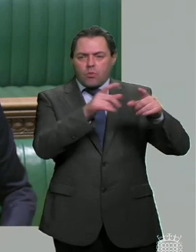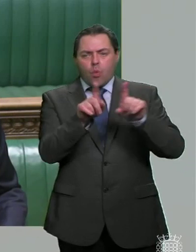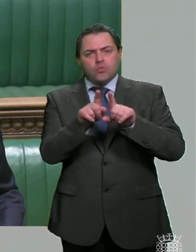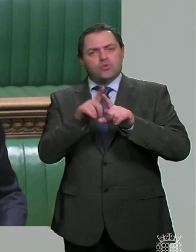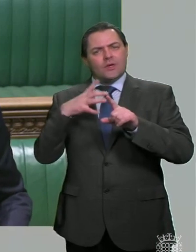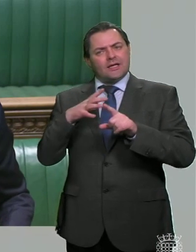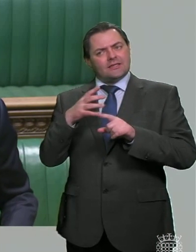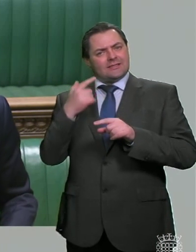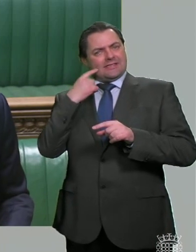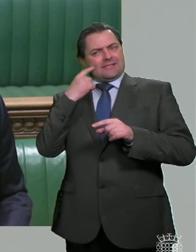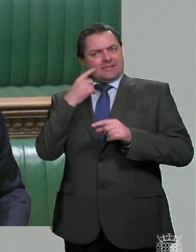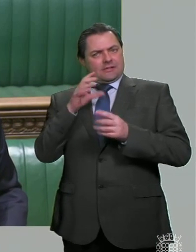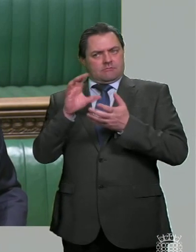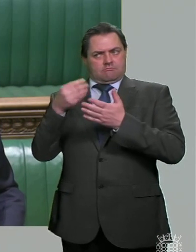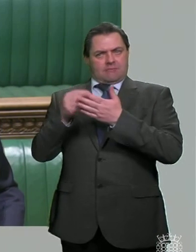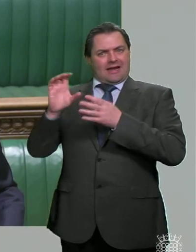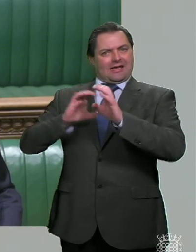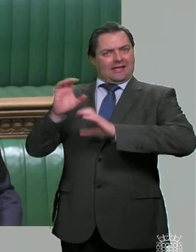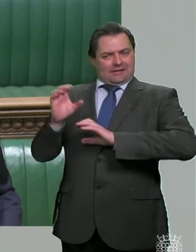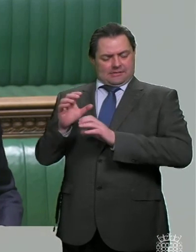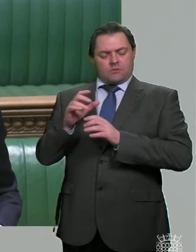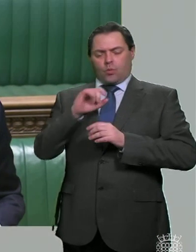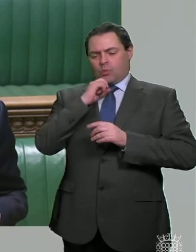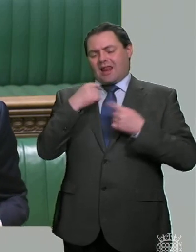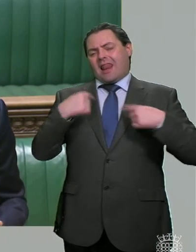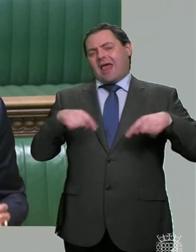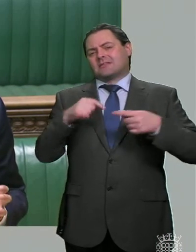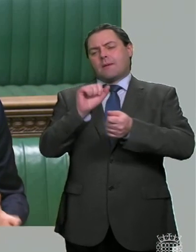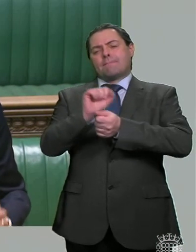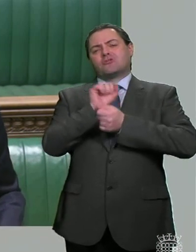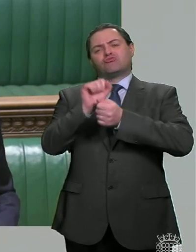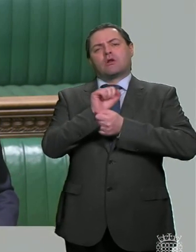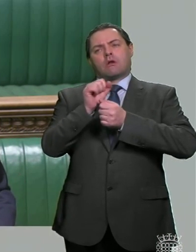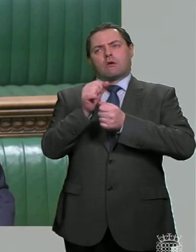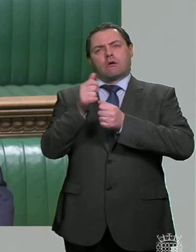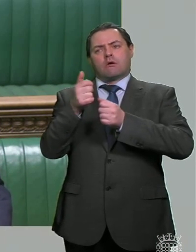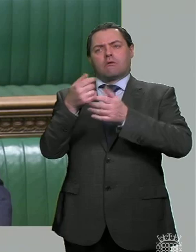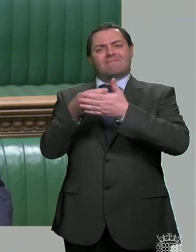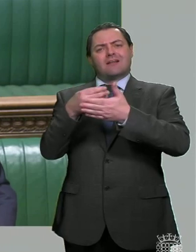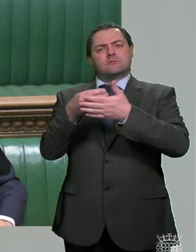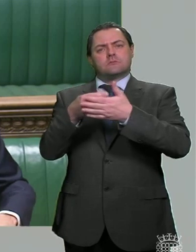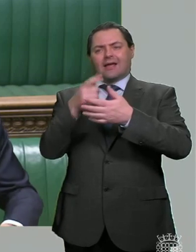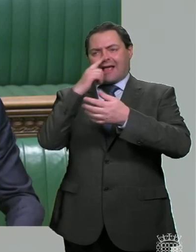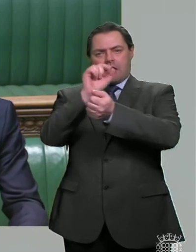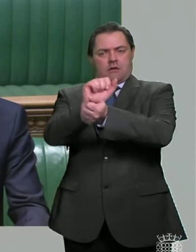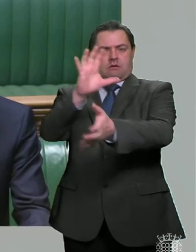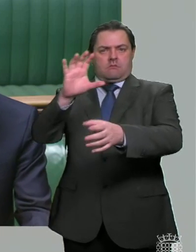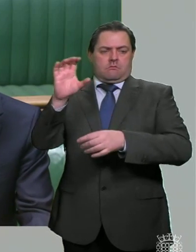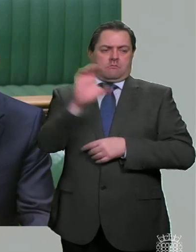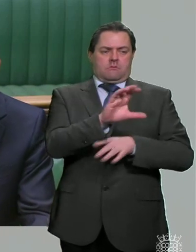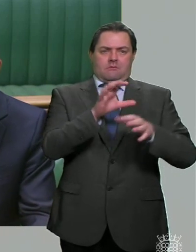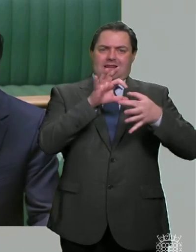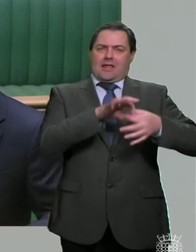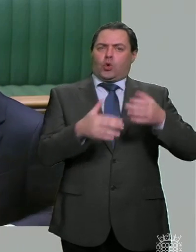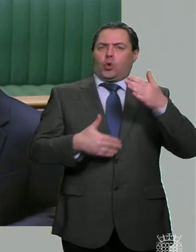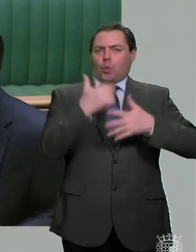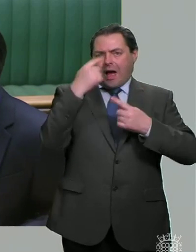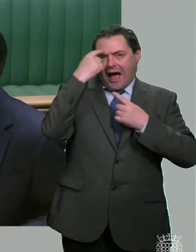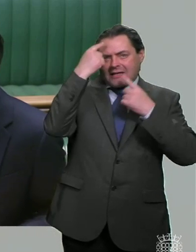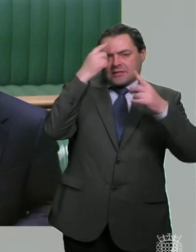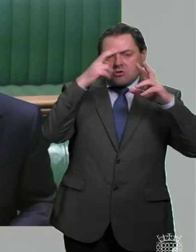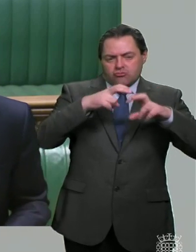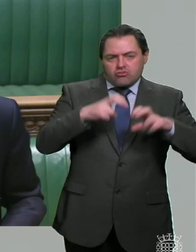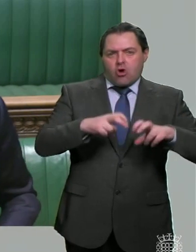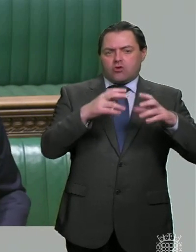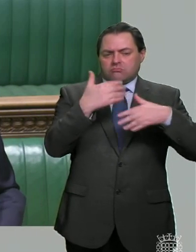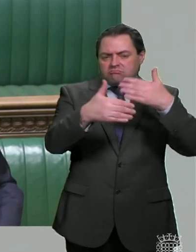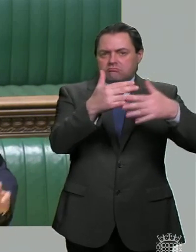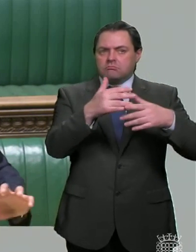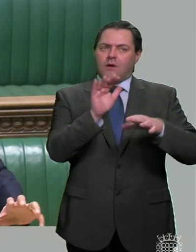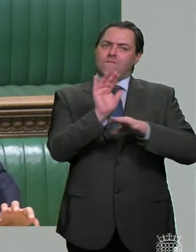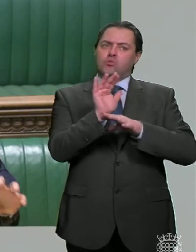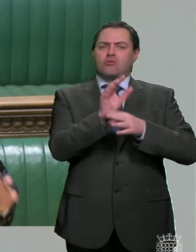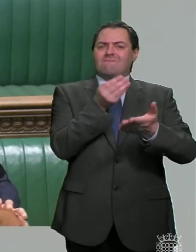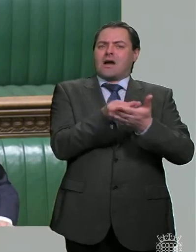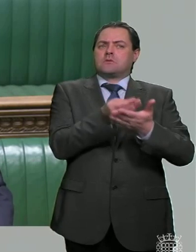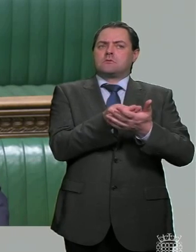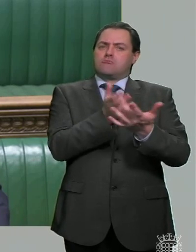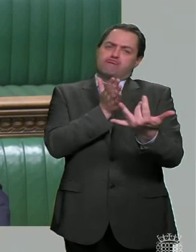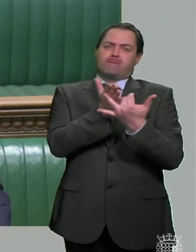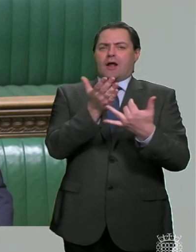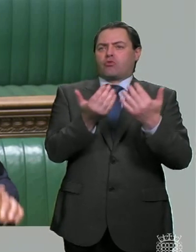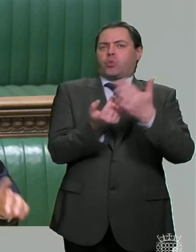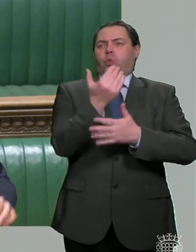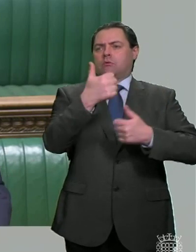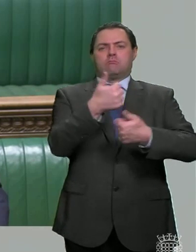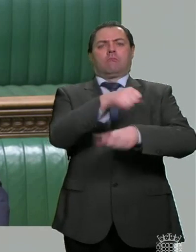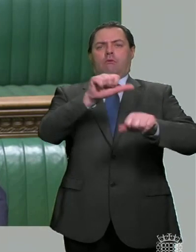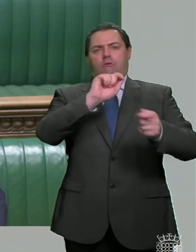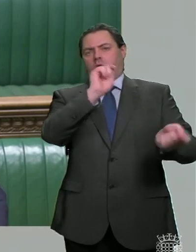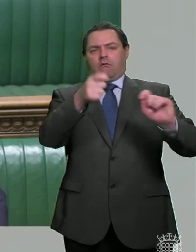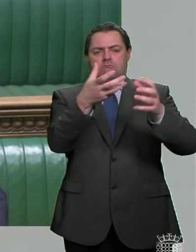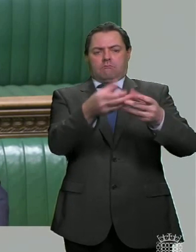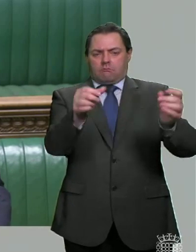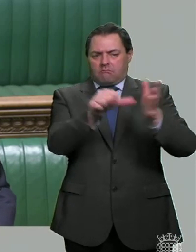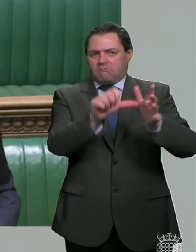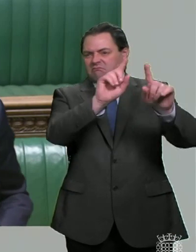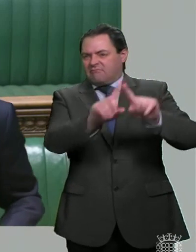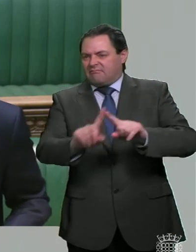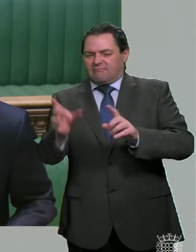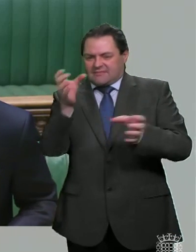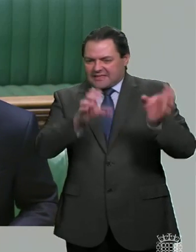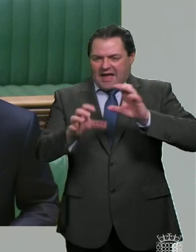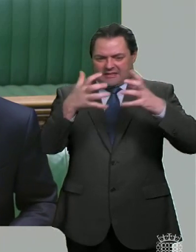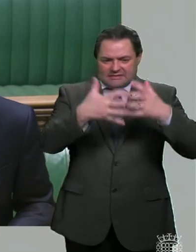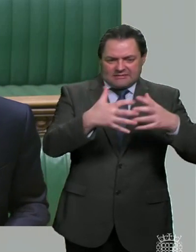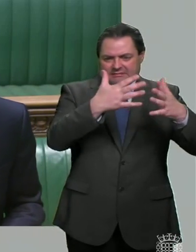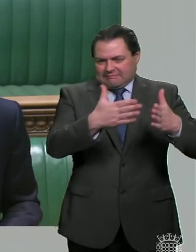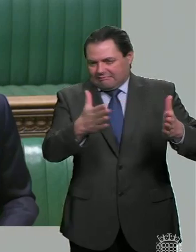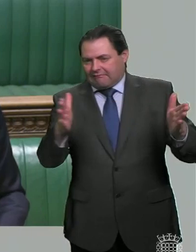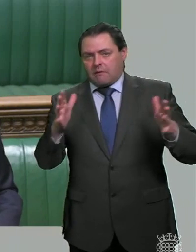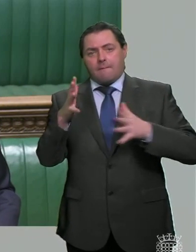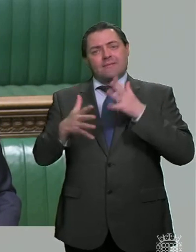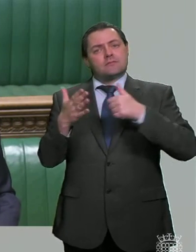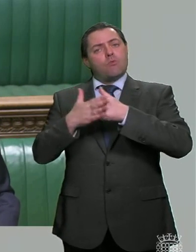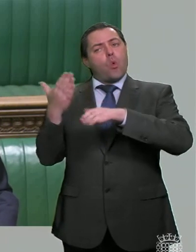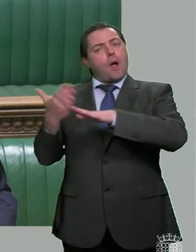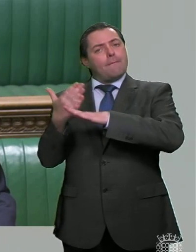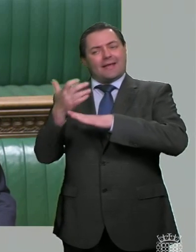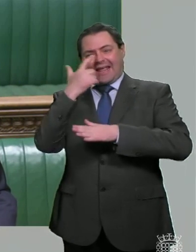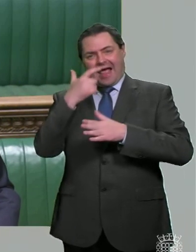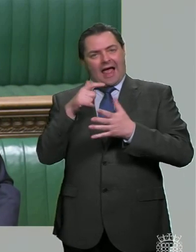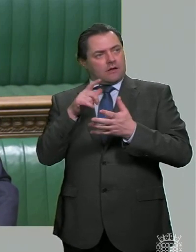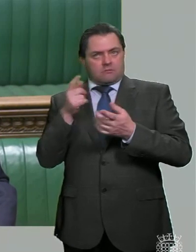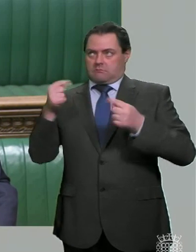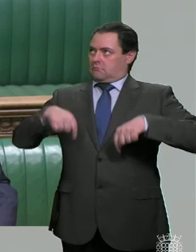high-growth firms need access to capital. To do that, we are taking steps to give the pensions industry more flexibility to unlock billions of pounds from pension funds into innovative new ventures; launching a new Future Fund Breakthrough to help fill the scale-up funding gap; and changing the rules to encourage more companies to list here.